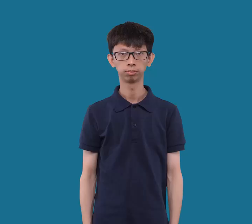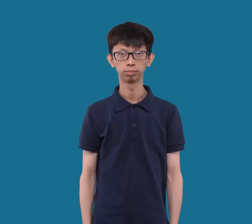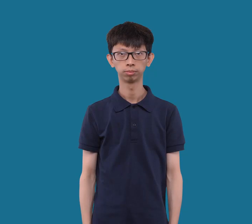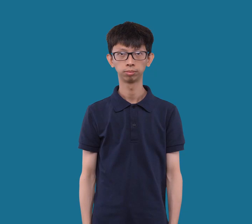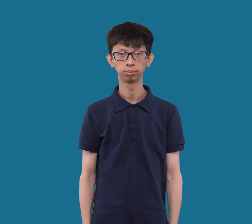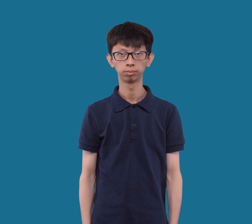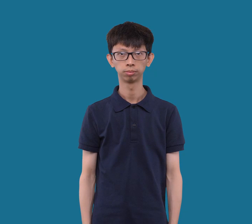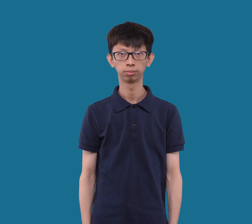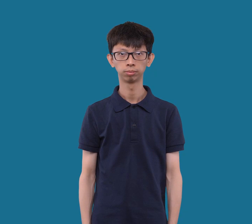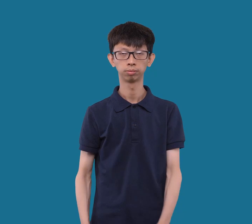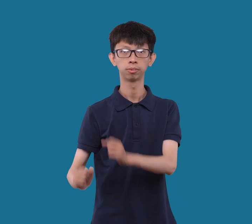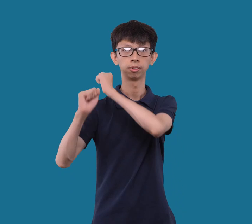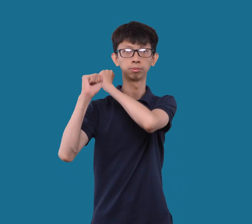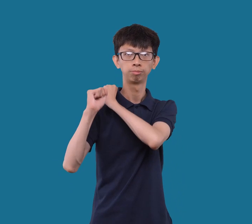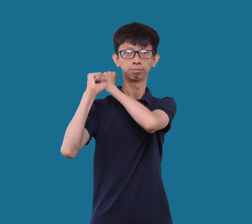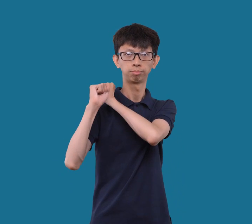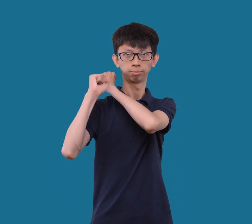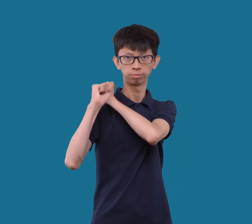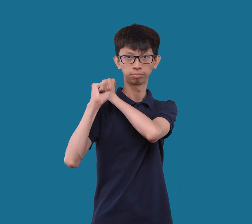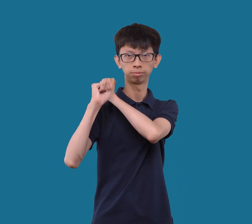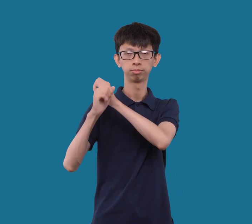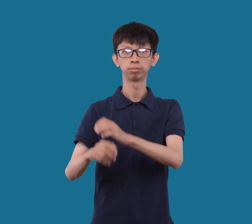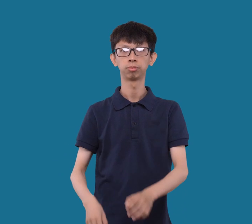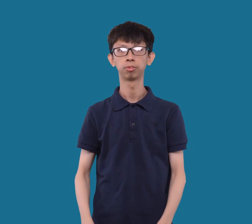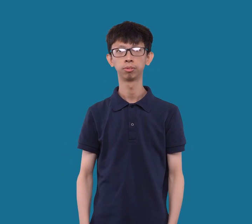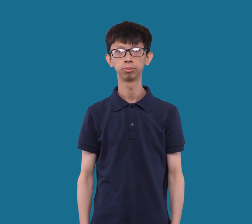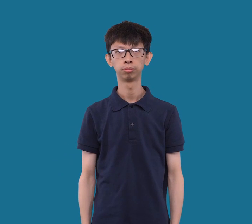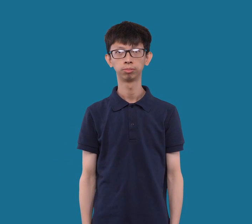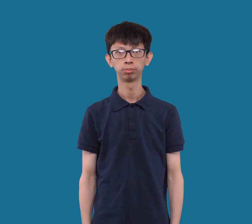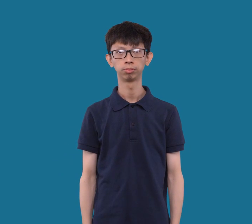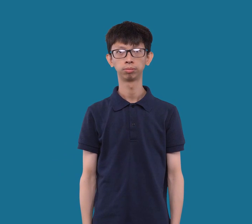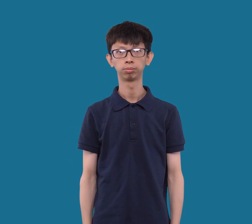gánh